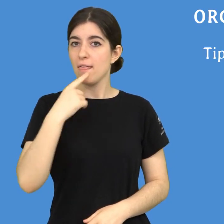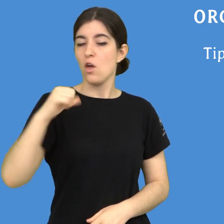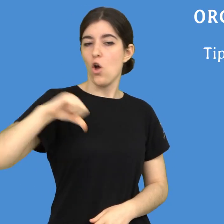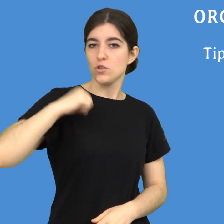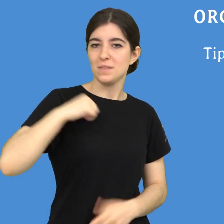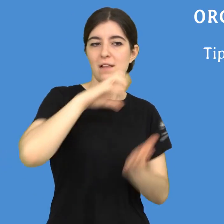hospital